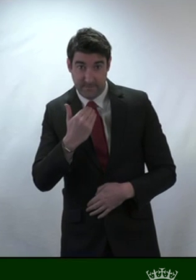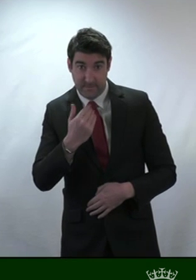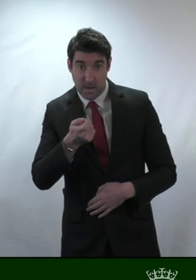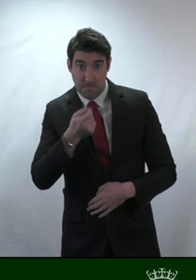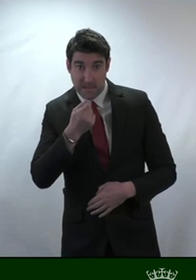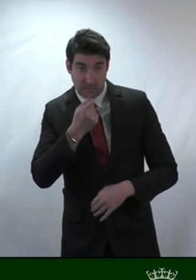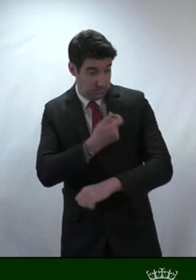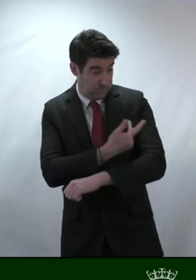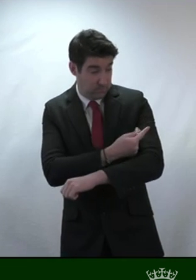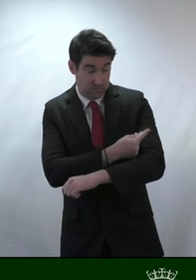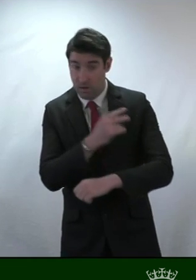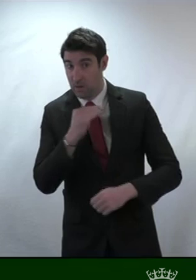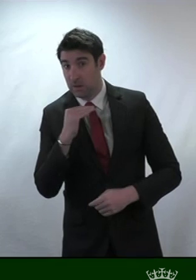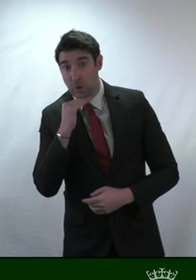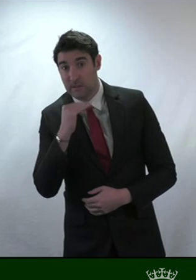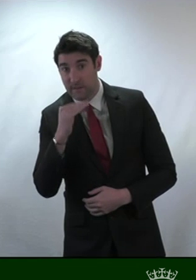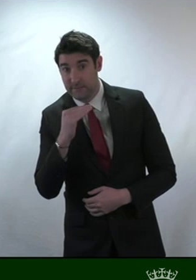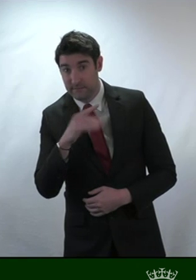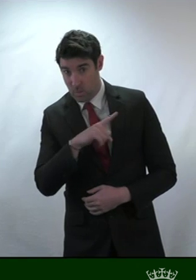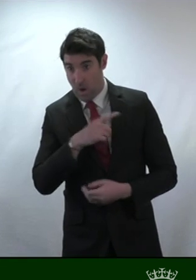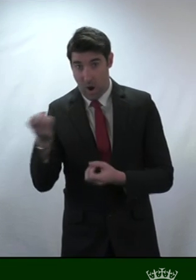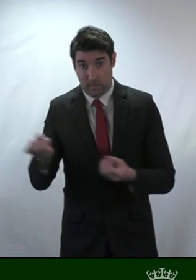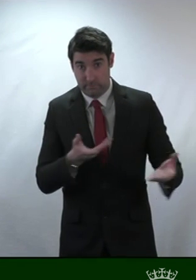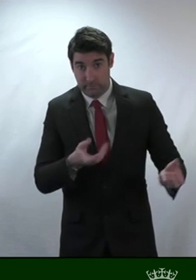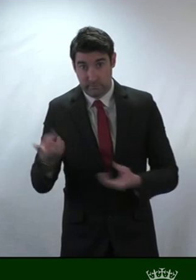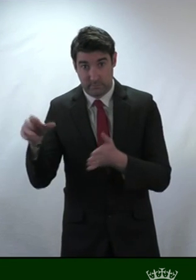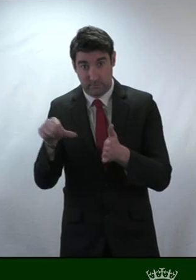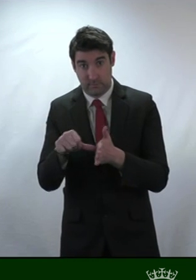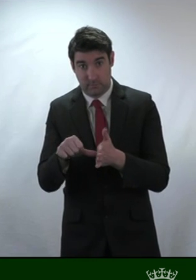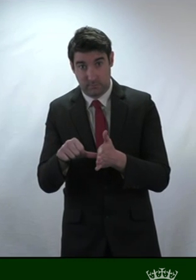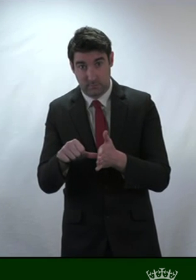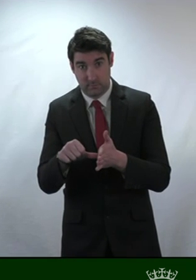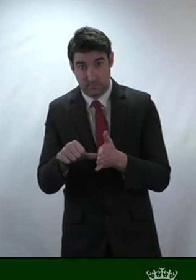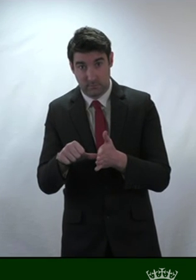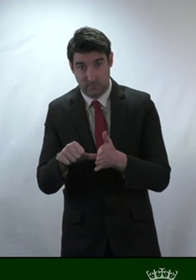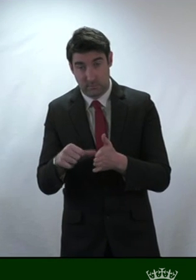One year ago, at the general election, Scotland rejected this Prime Minister.